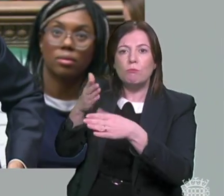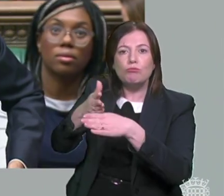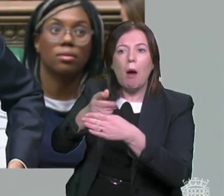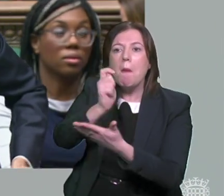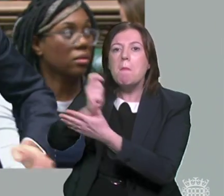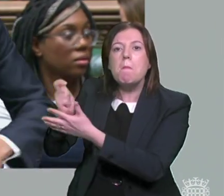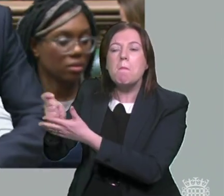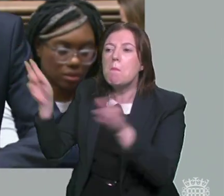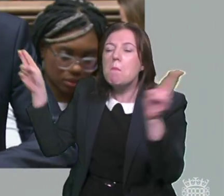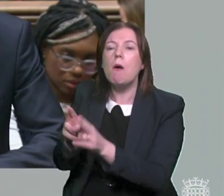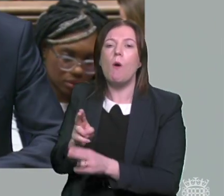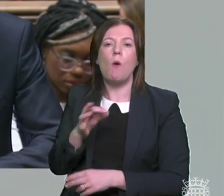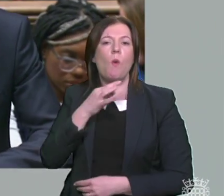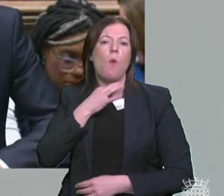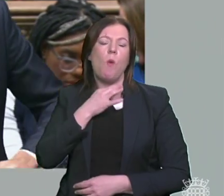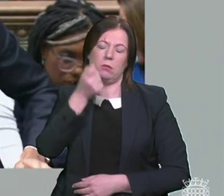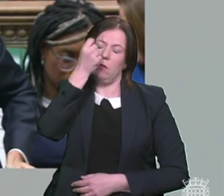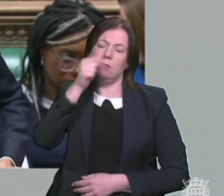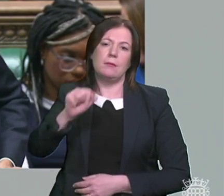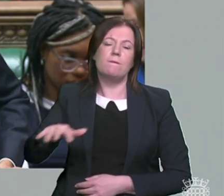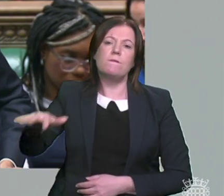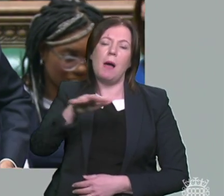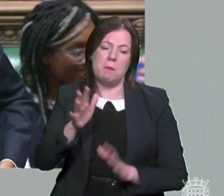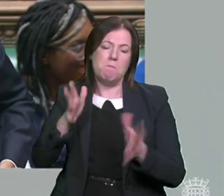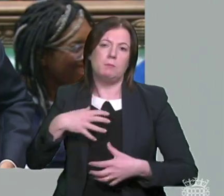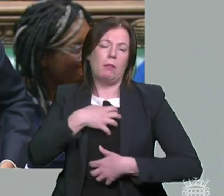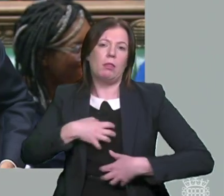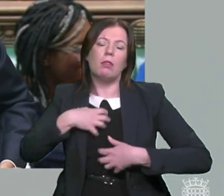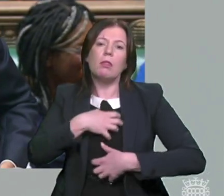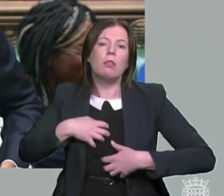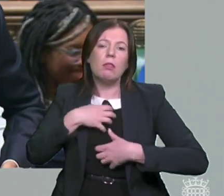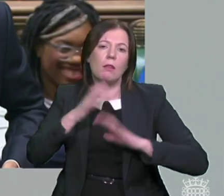My thoughts are with those affected and their families. I know how distressing that will be for them.